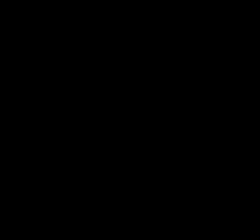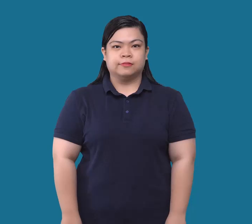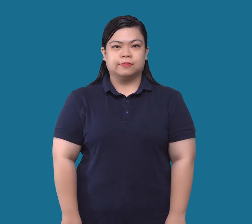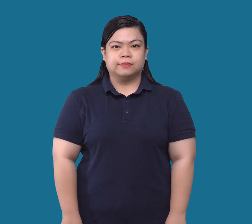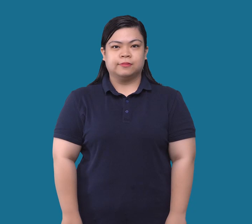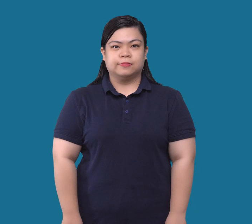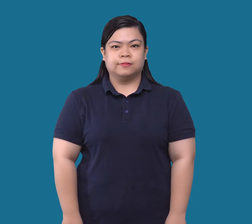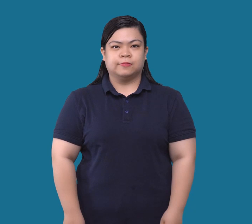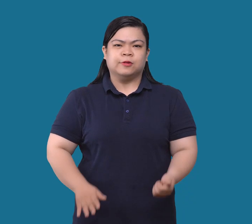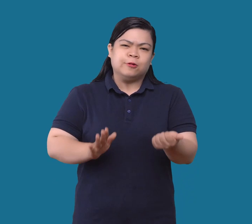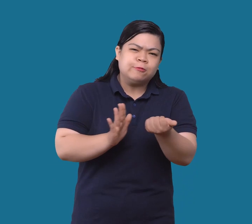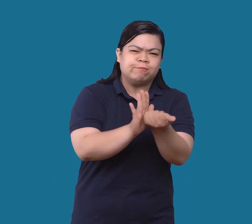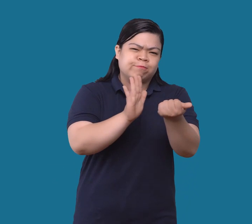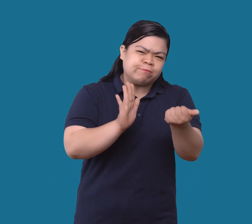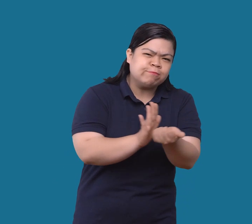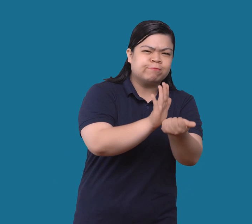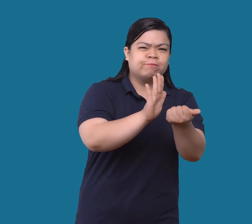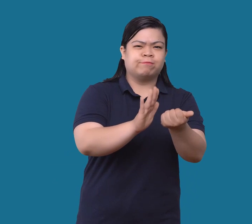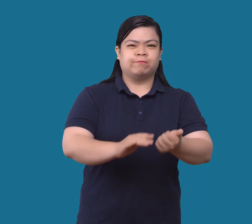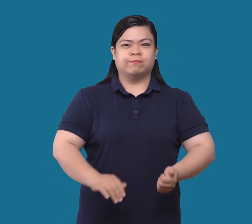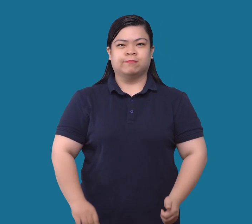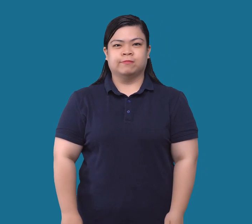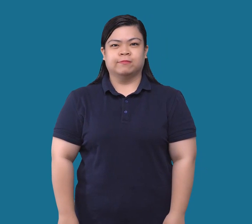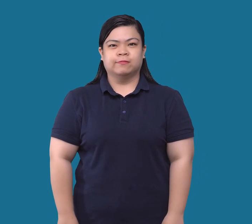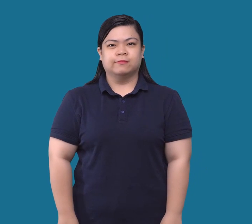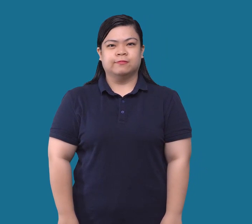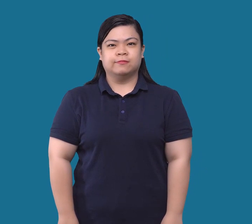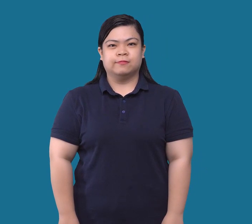thúc đẩy